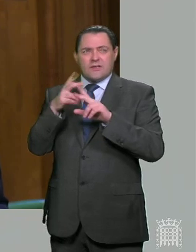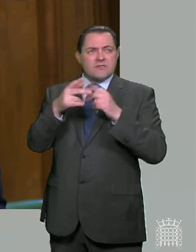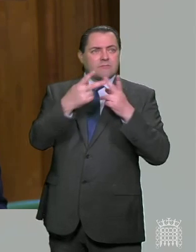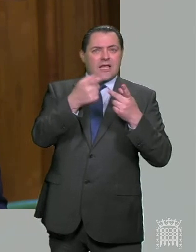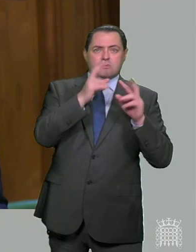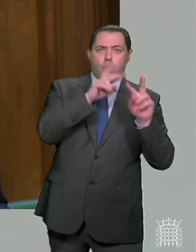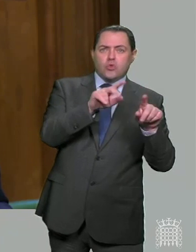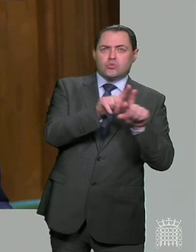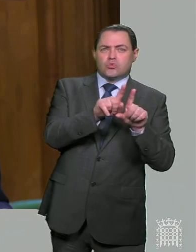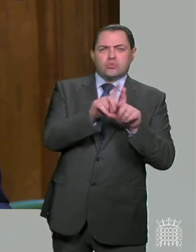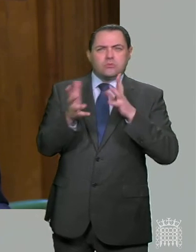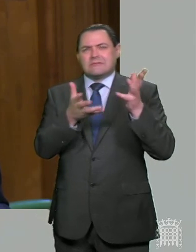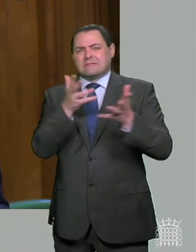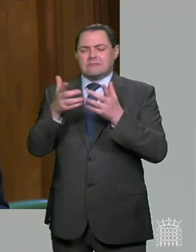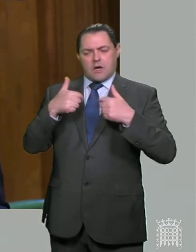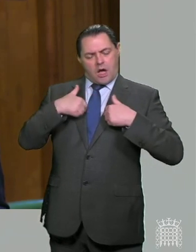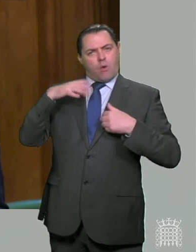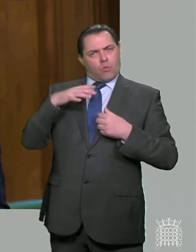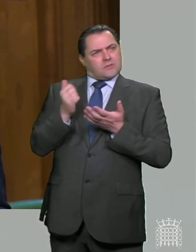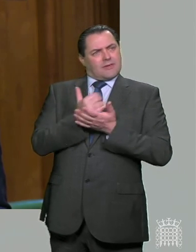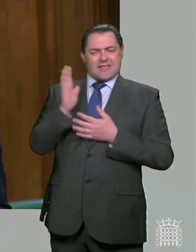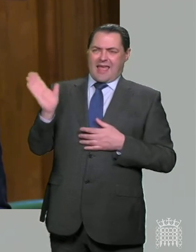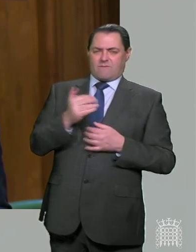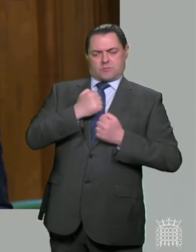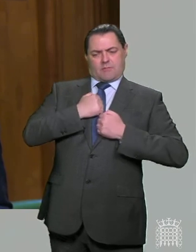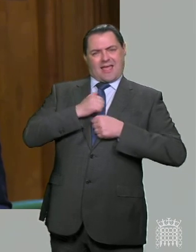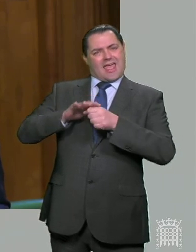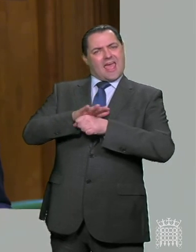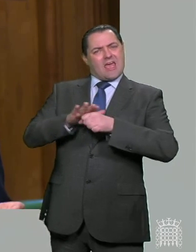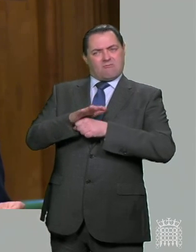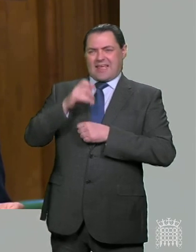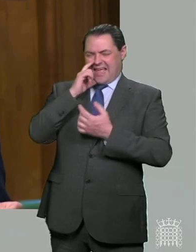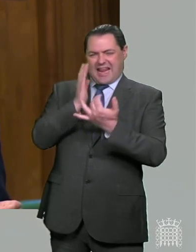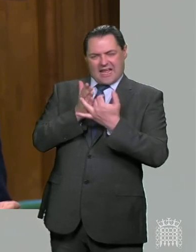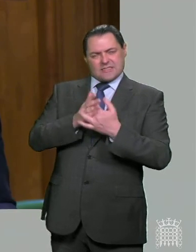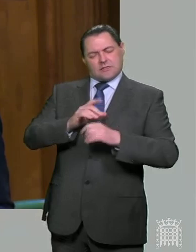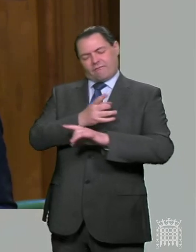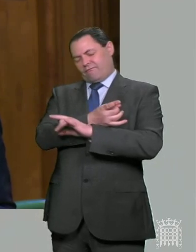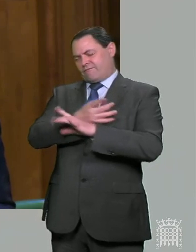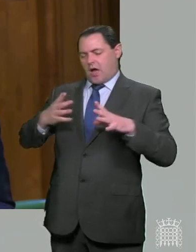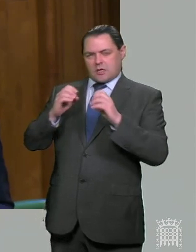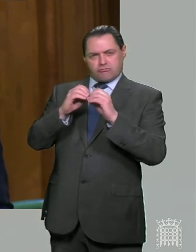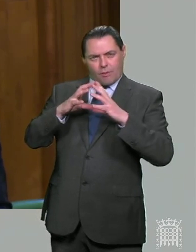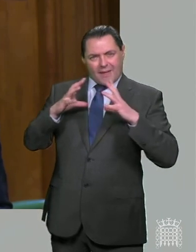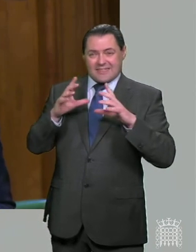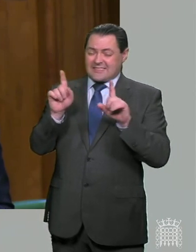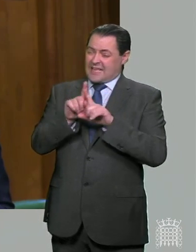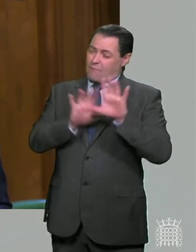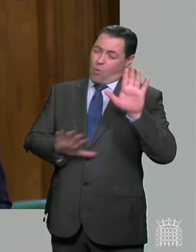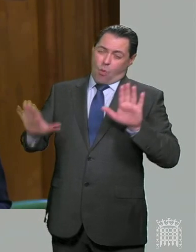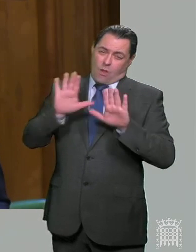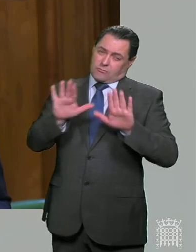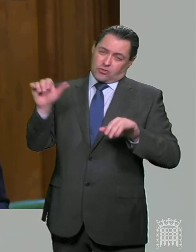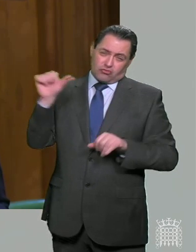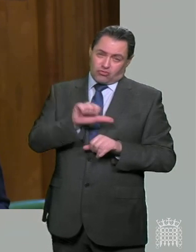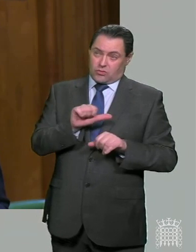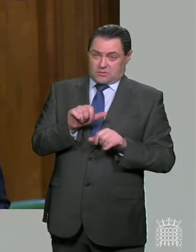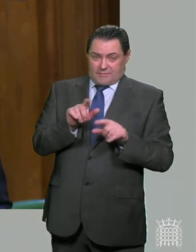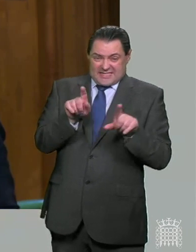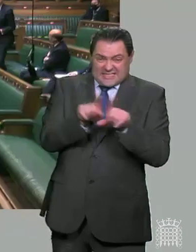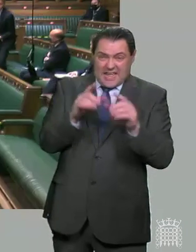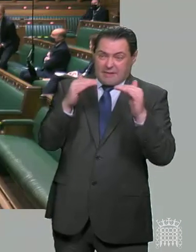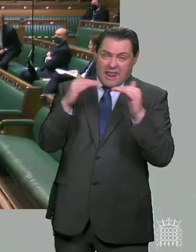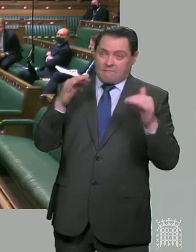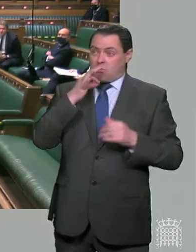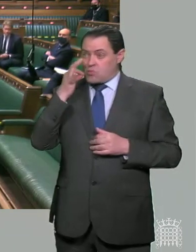Does my right honourable Friend share my ambition that everyone in Runnymede and Weybridge should have access to superfast broadband just as every house should have access to water and electricity?